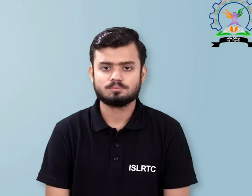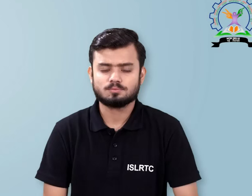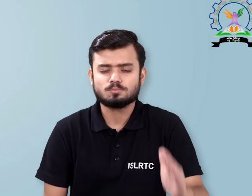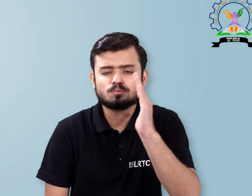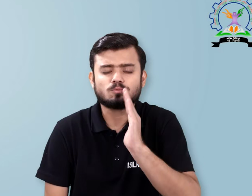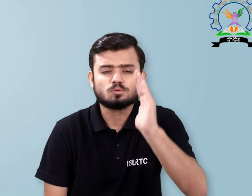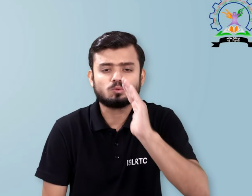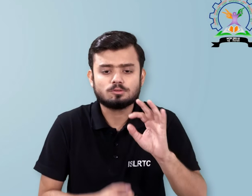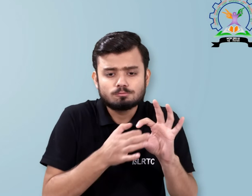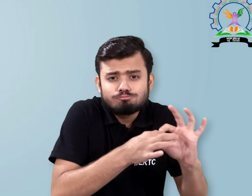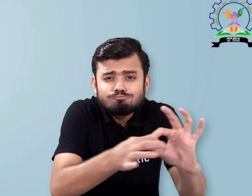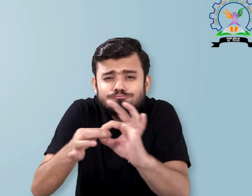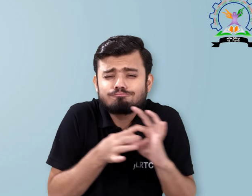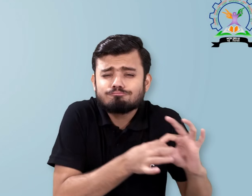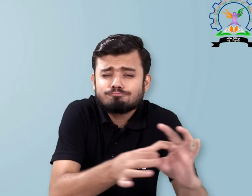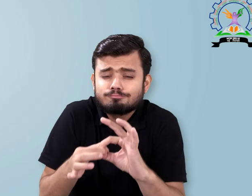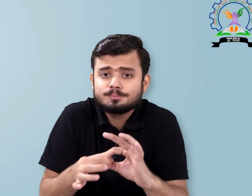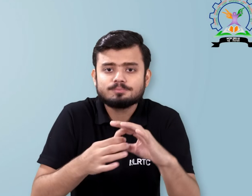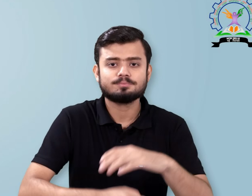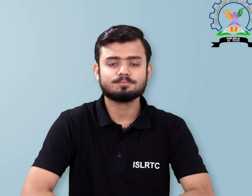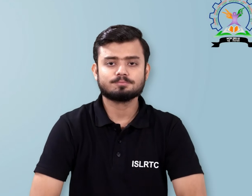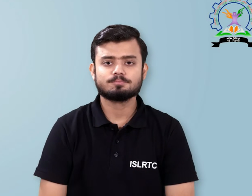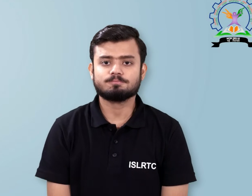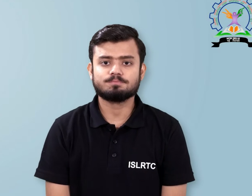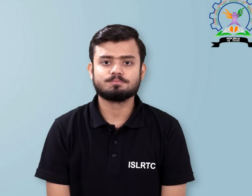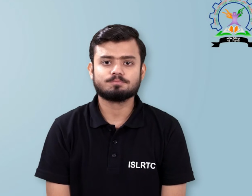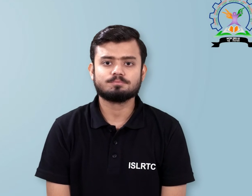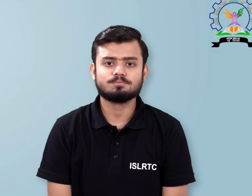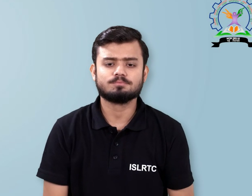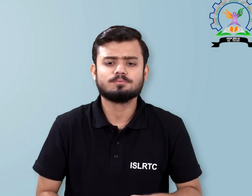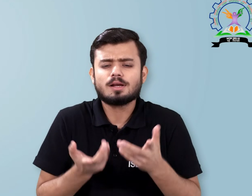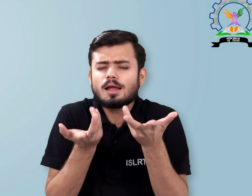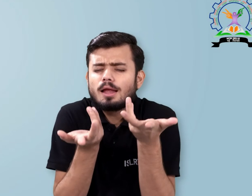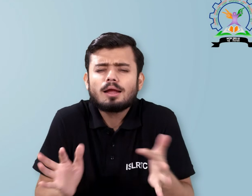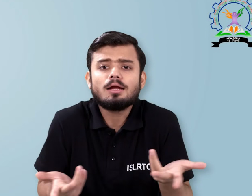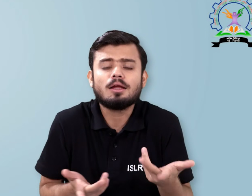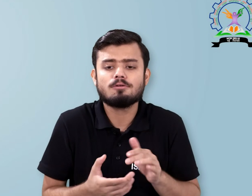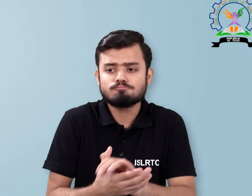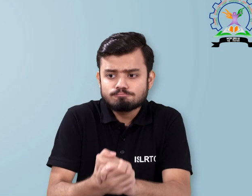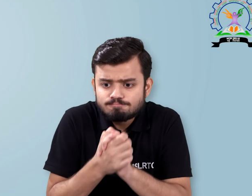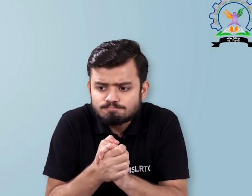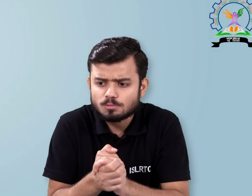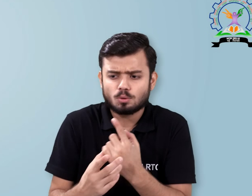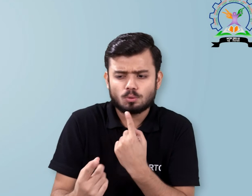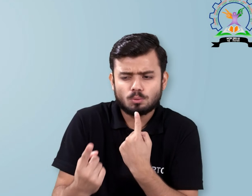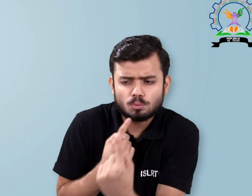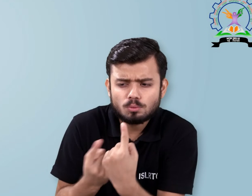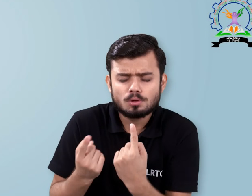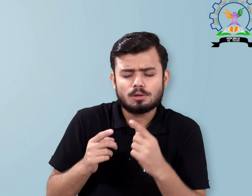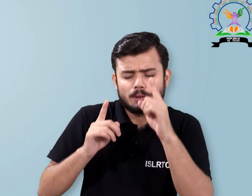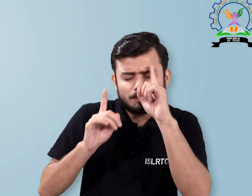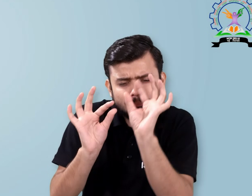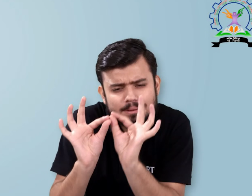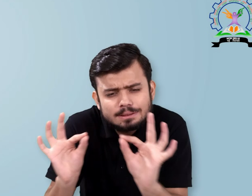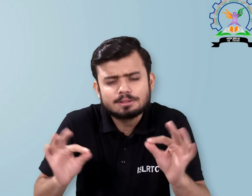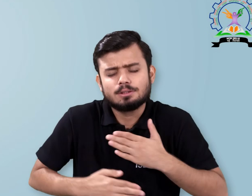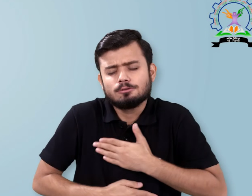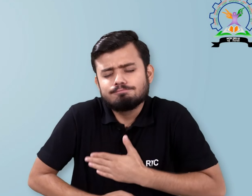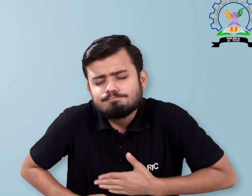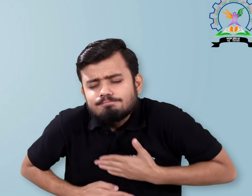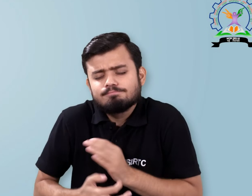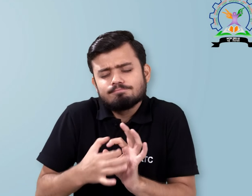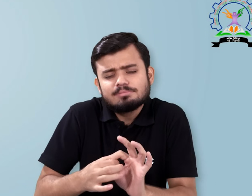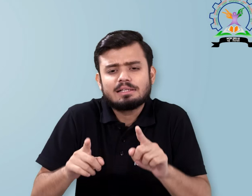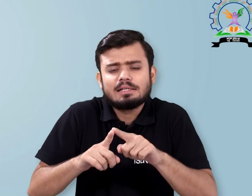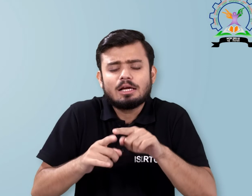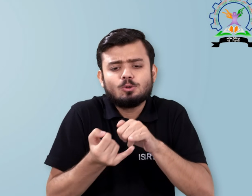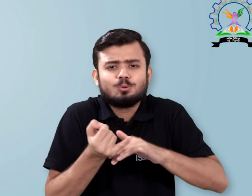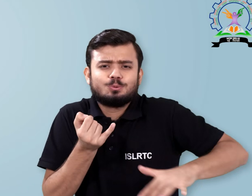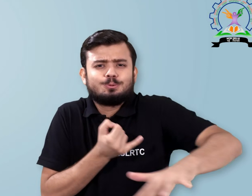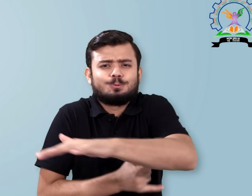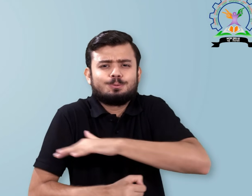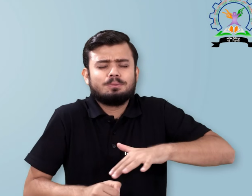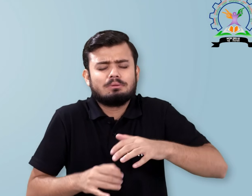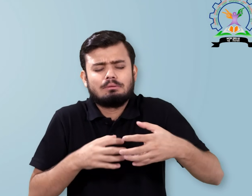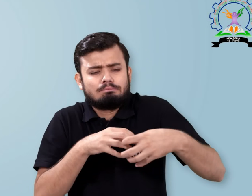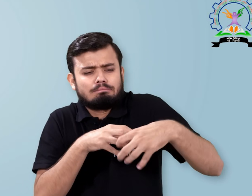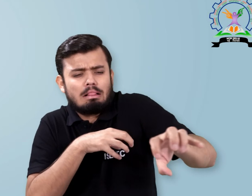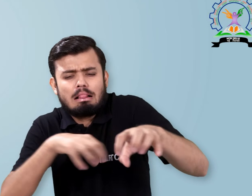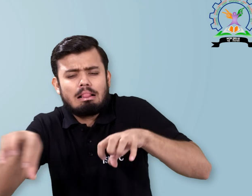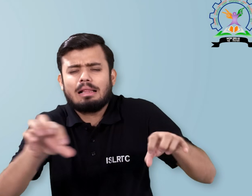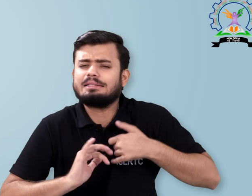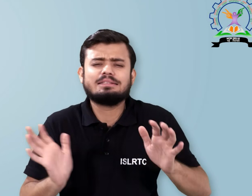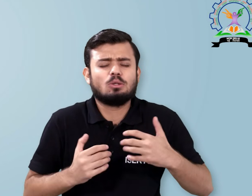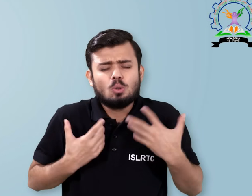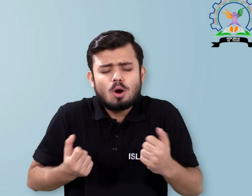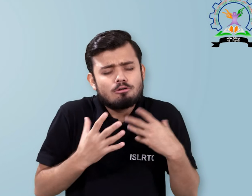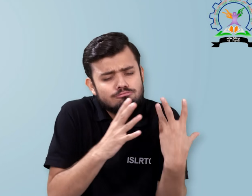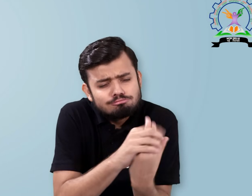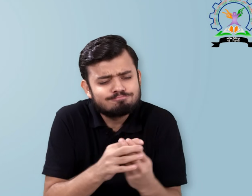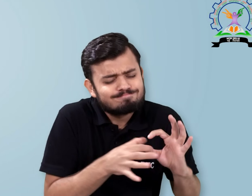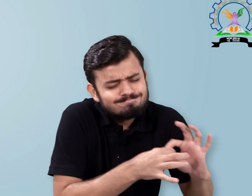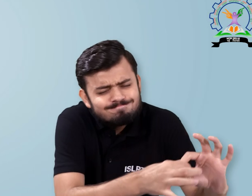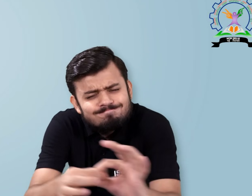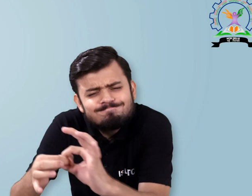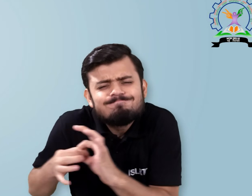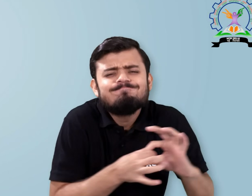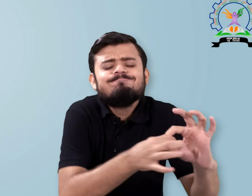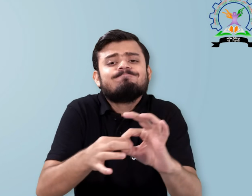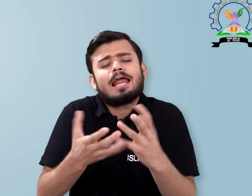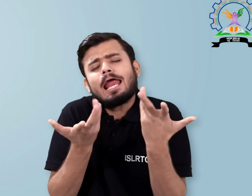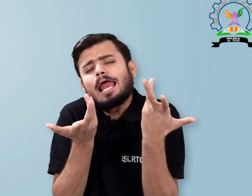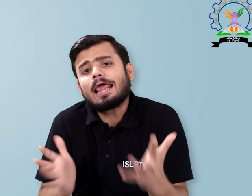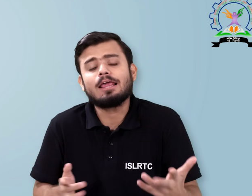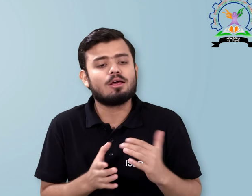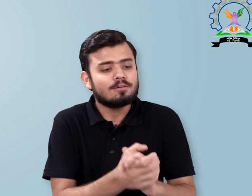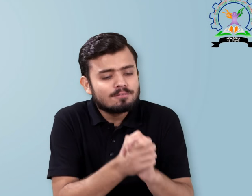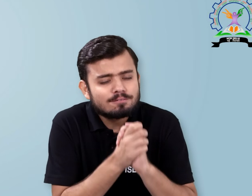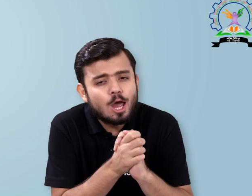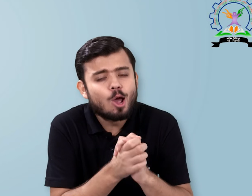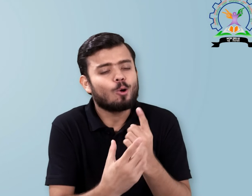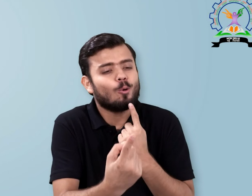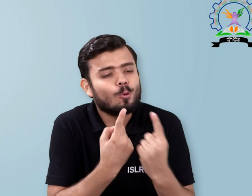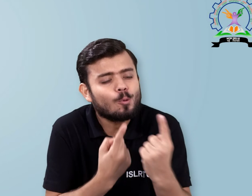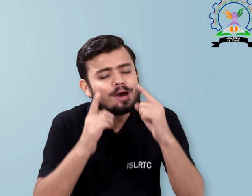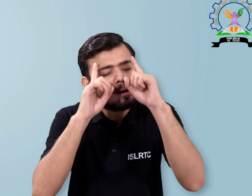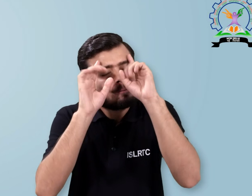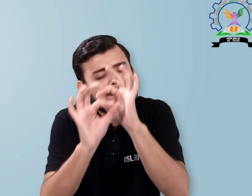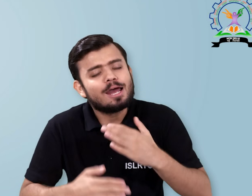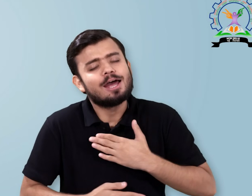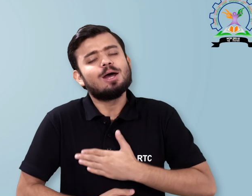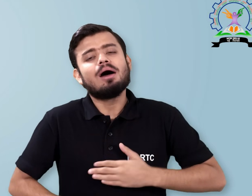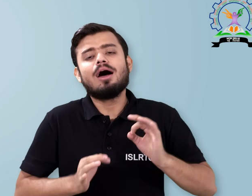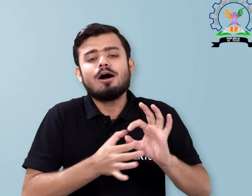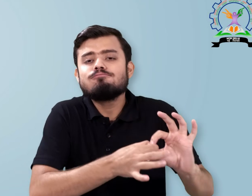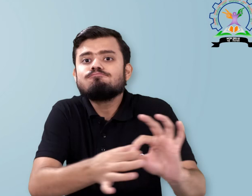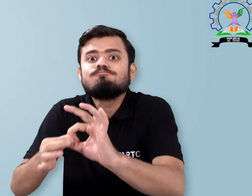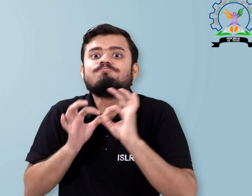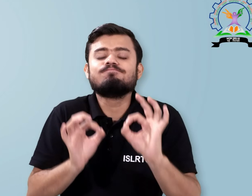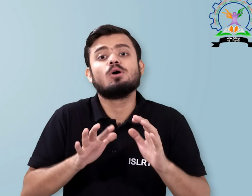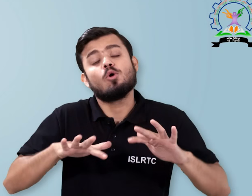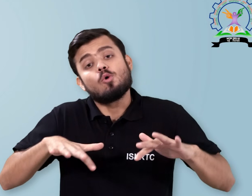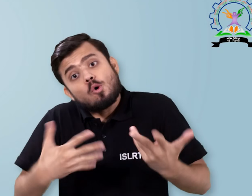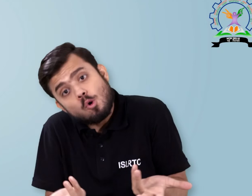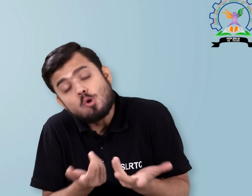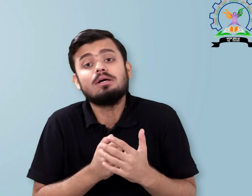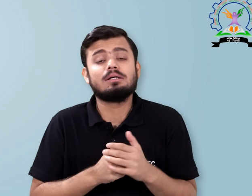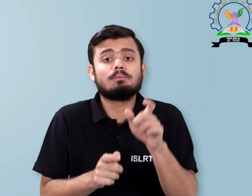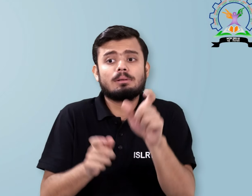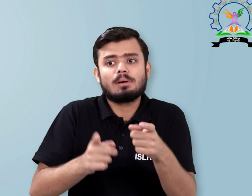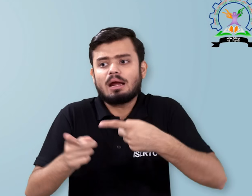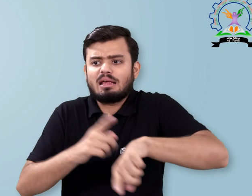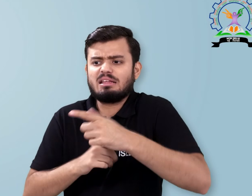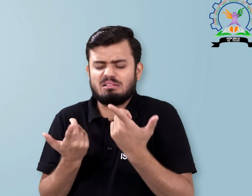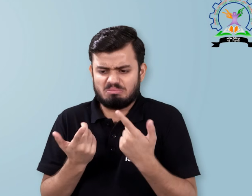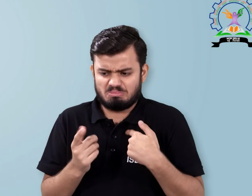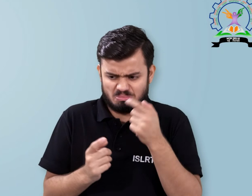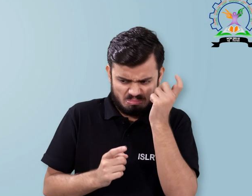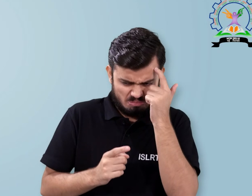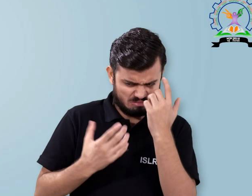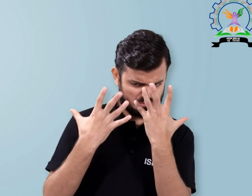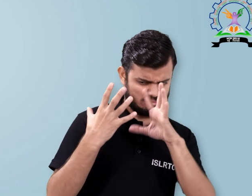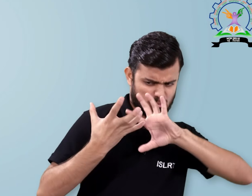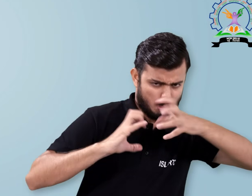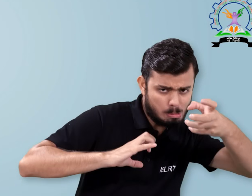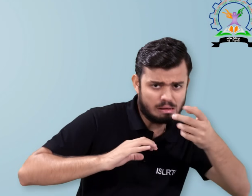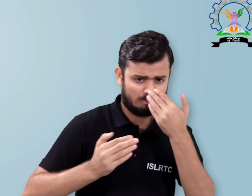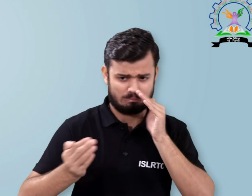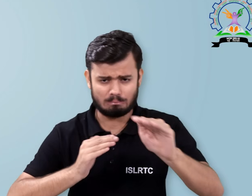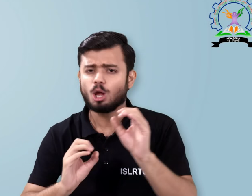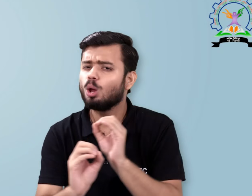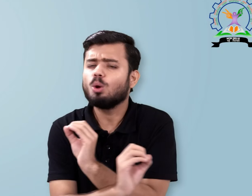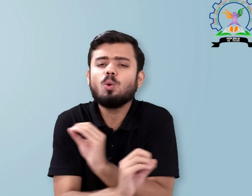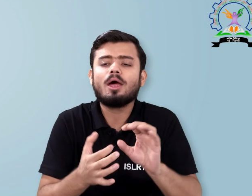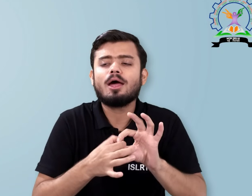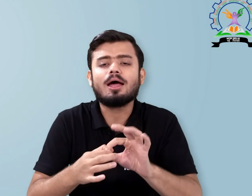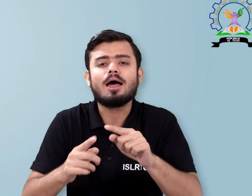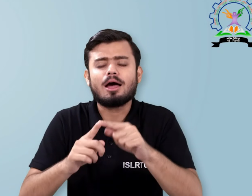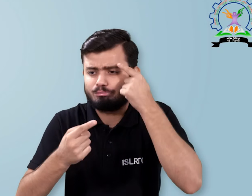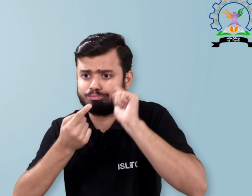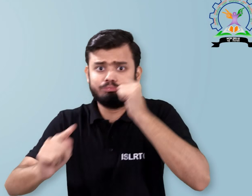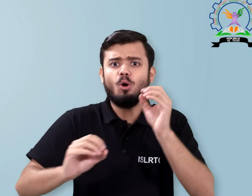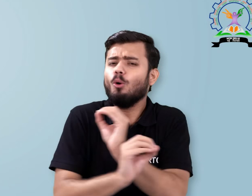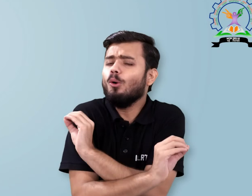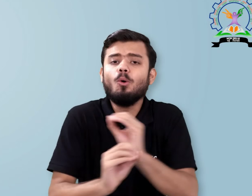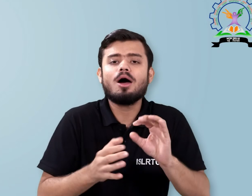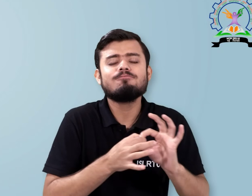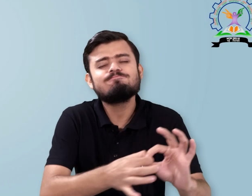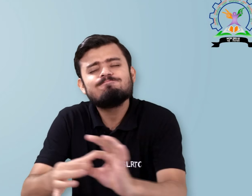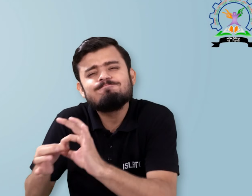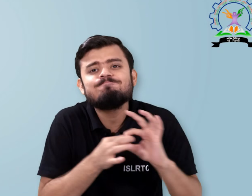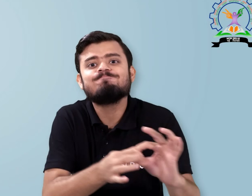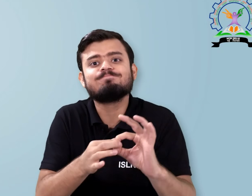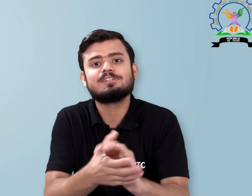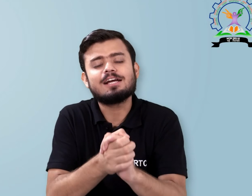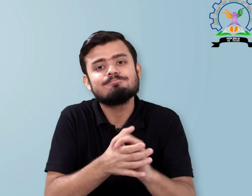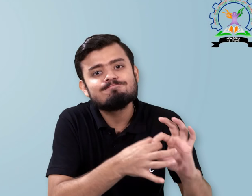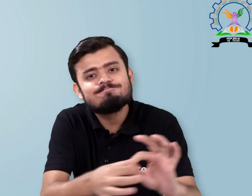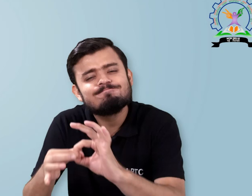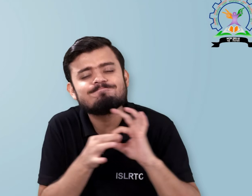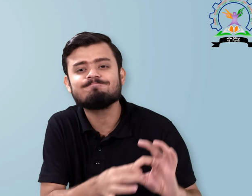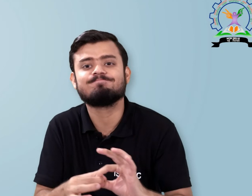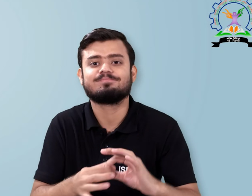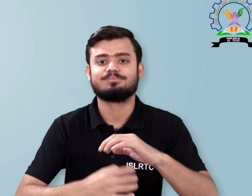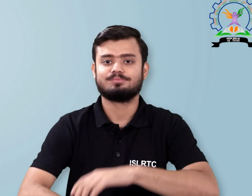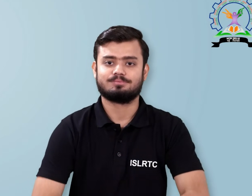Harmony The state of being without conflict or disagreement; the pleasing quality of any situation.